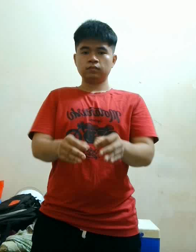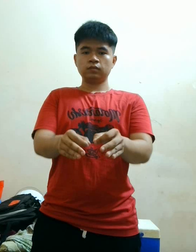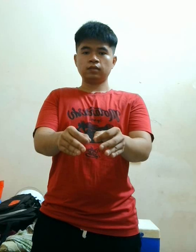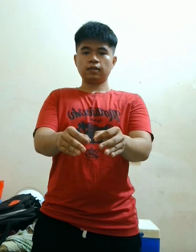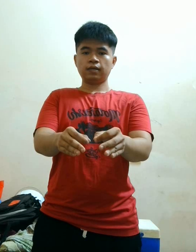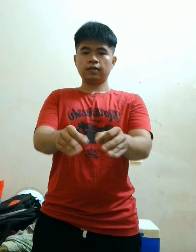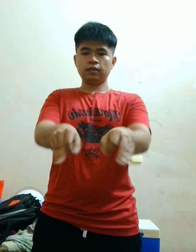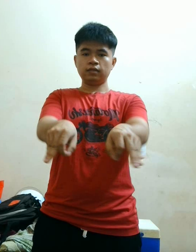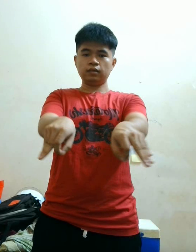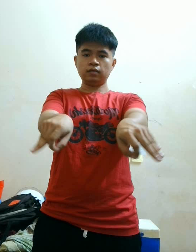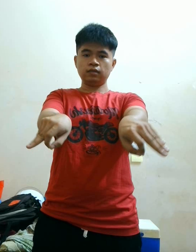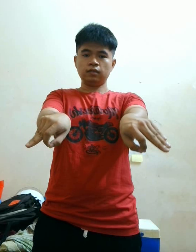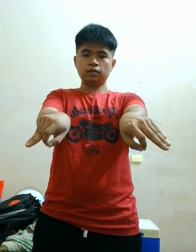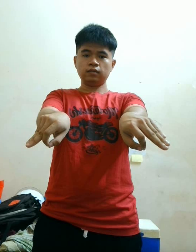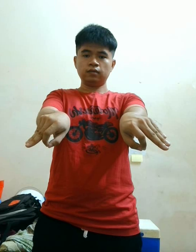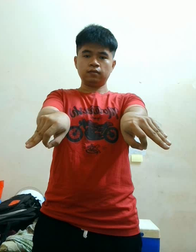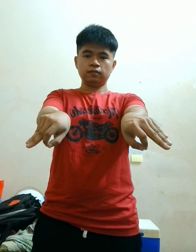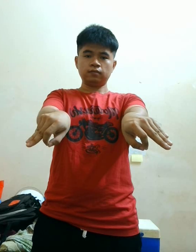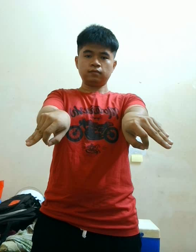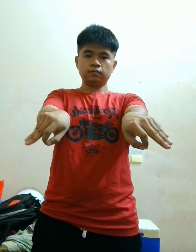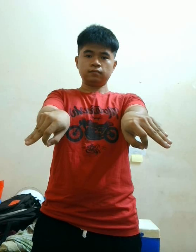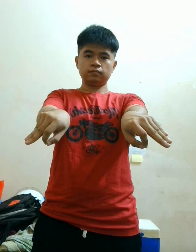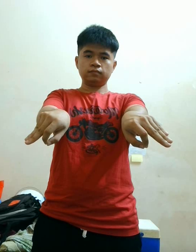cai gi